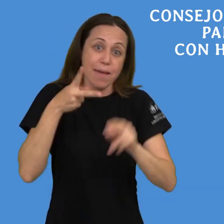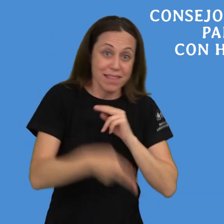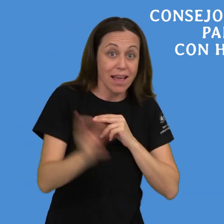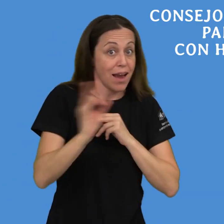evitar